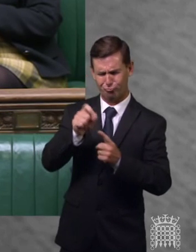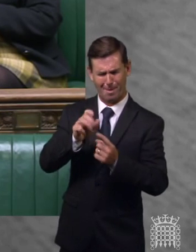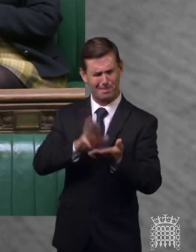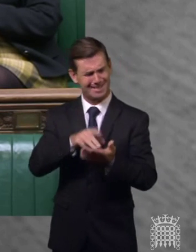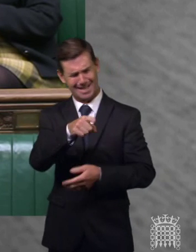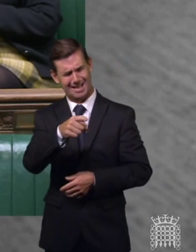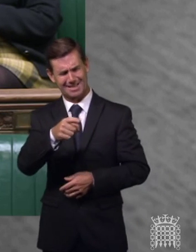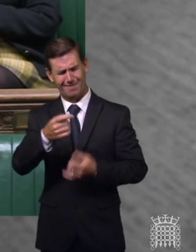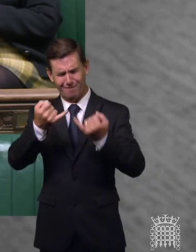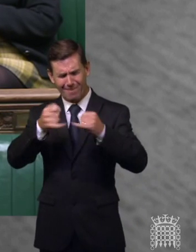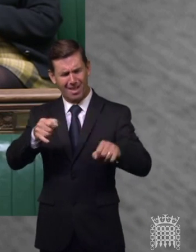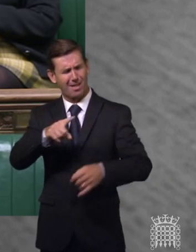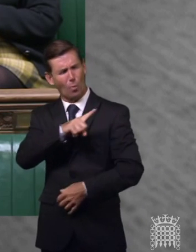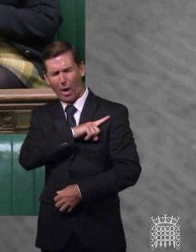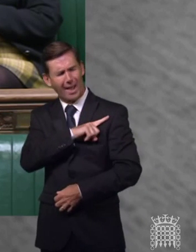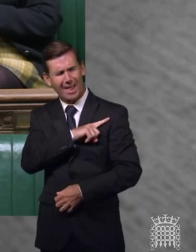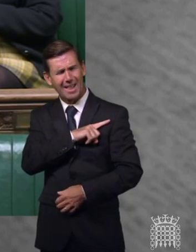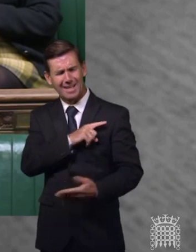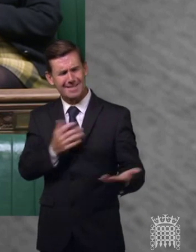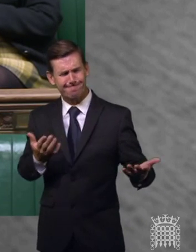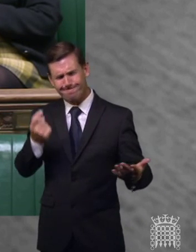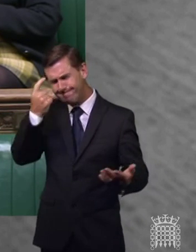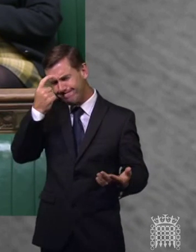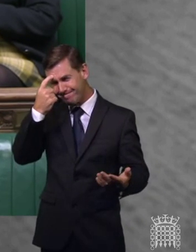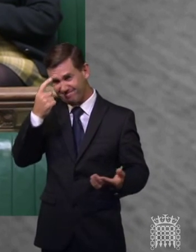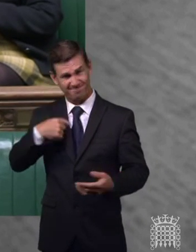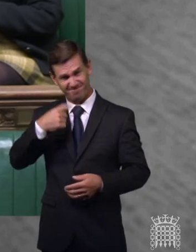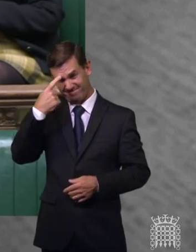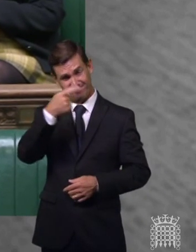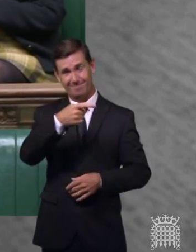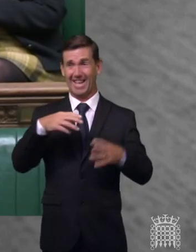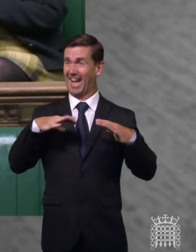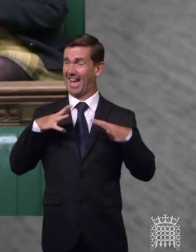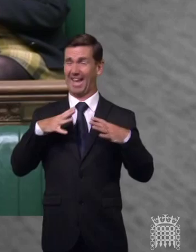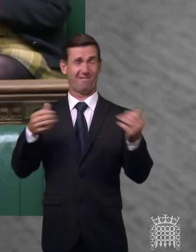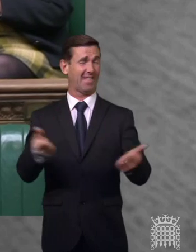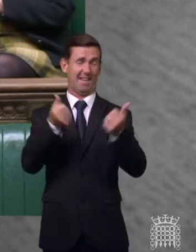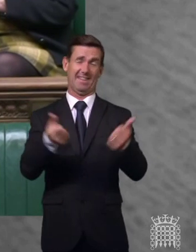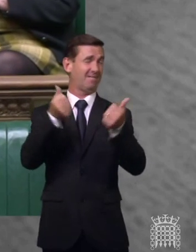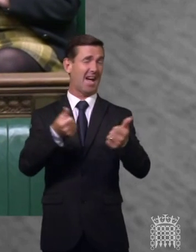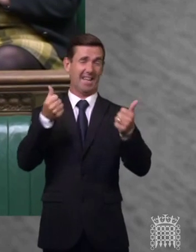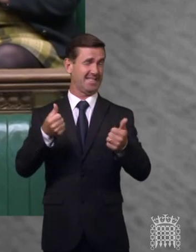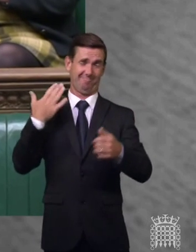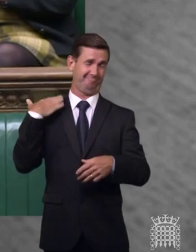Why did he fail to lead? It comes down to complacency and poor judgment.